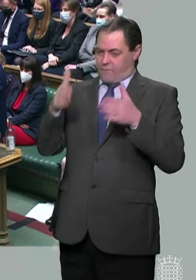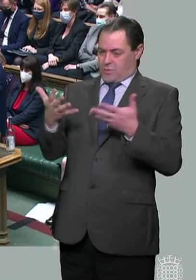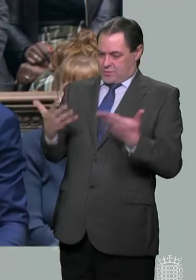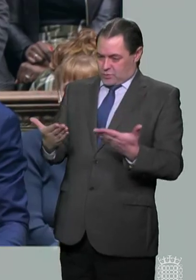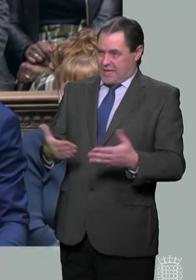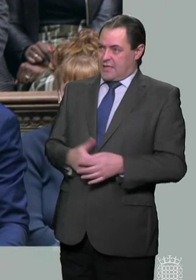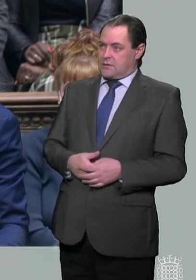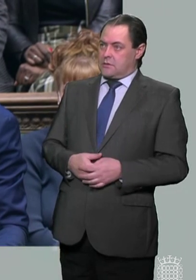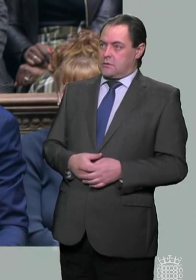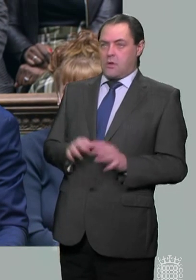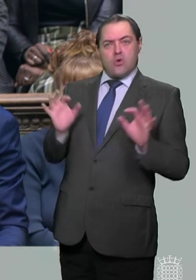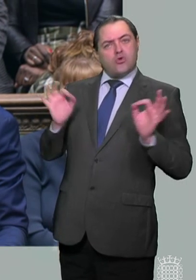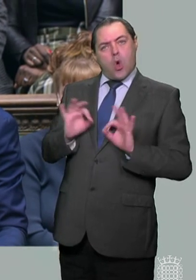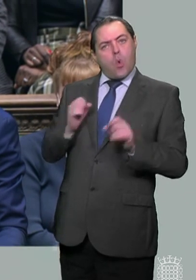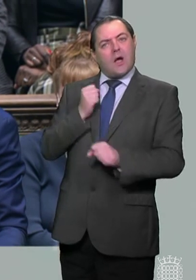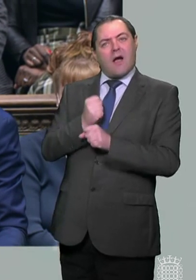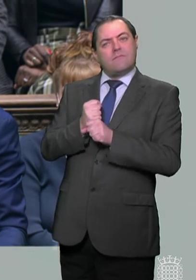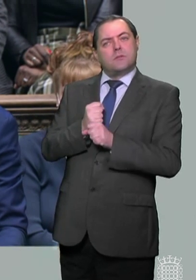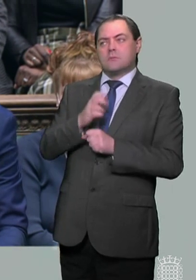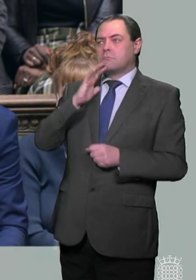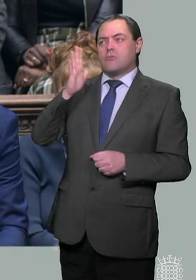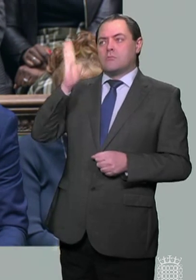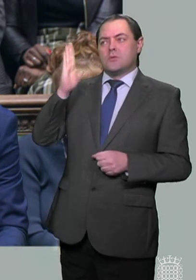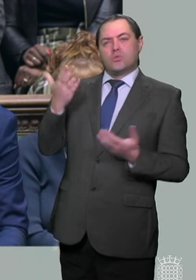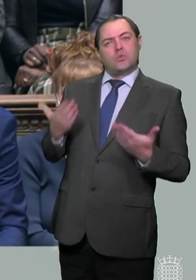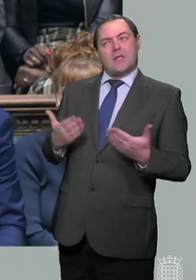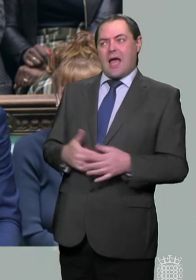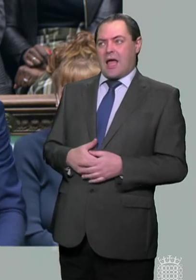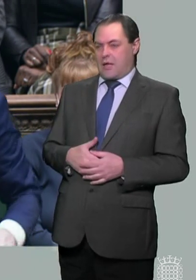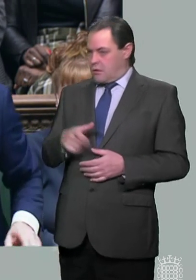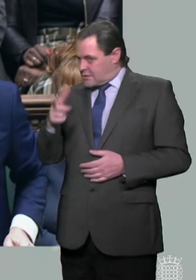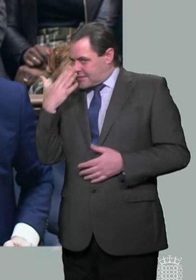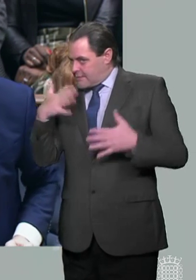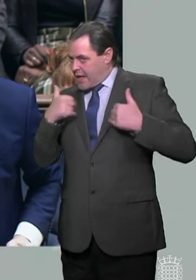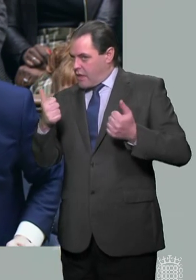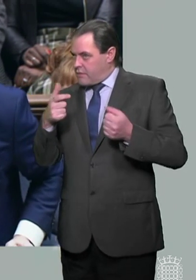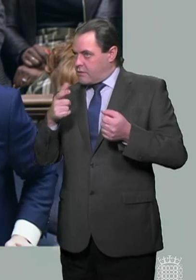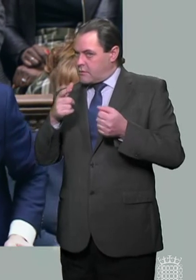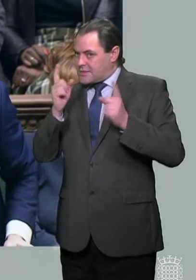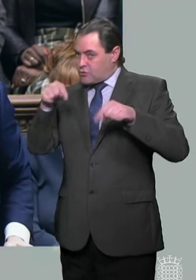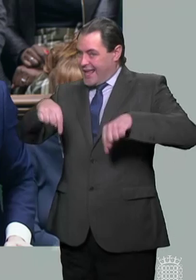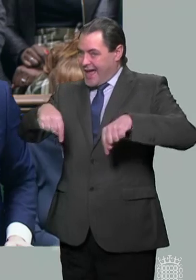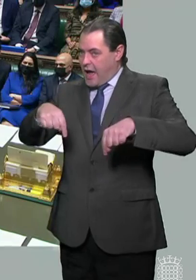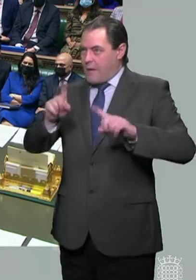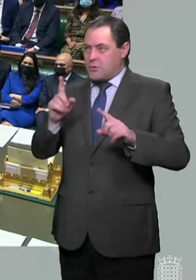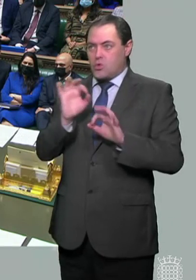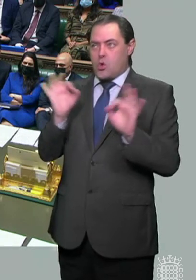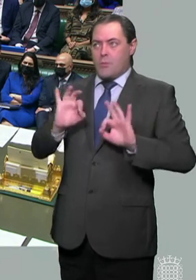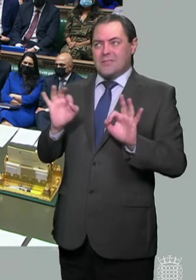There were no Government spokespersons on the media this morning—I see that the Health Secretary has made it to the Chamber.